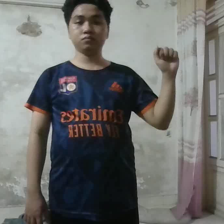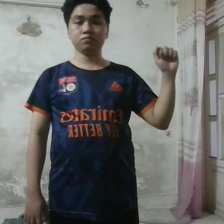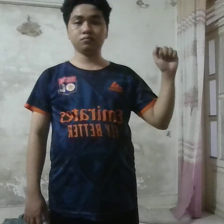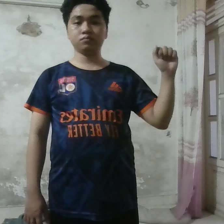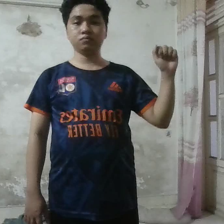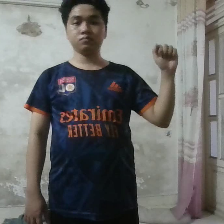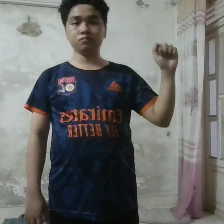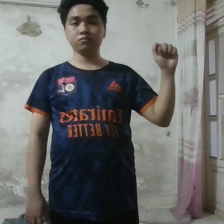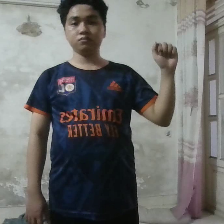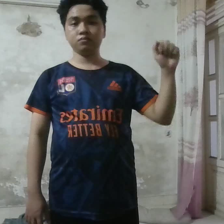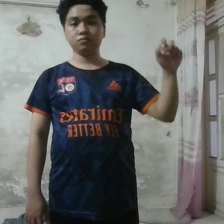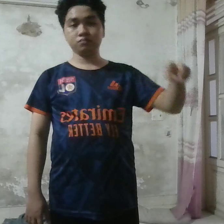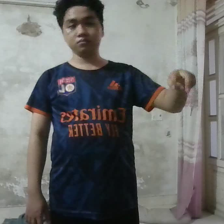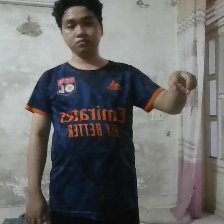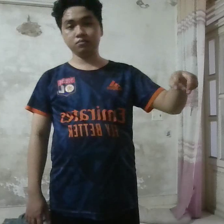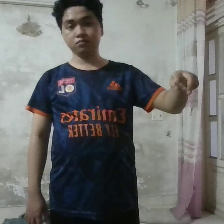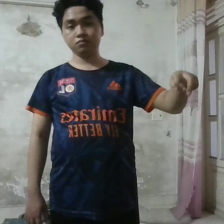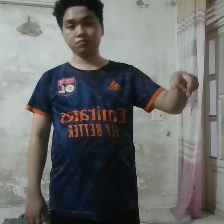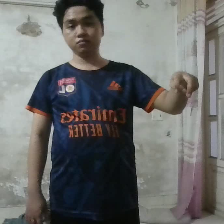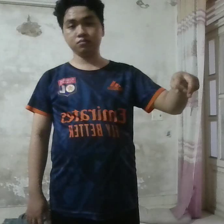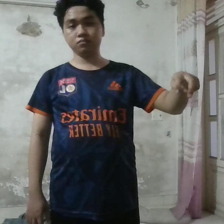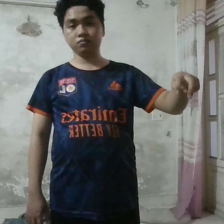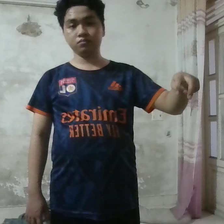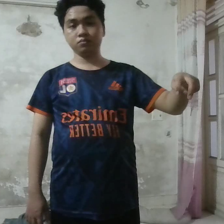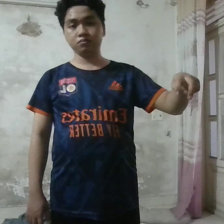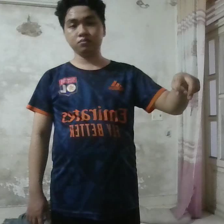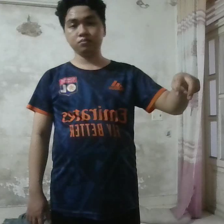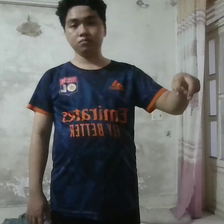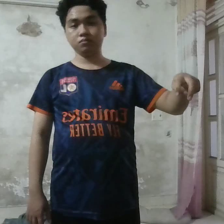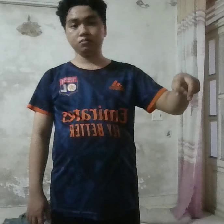â